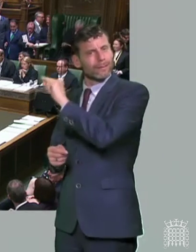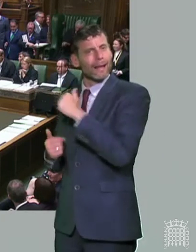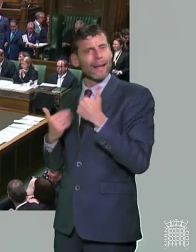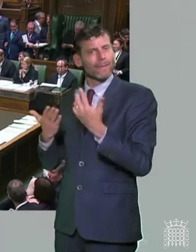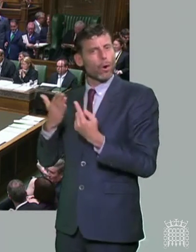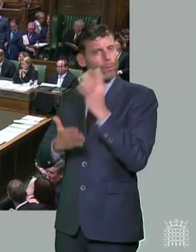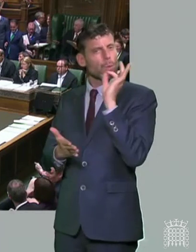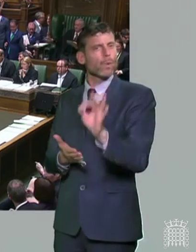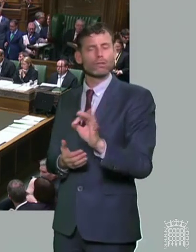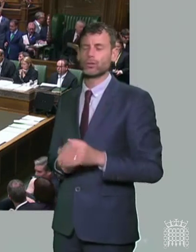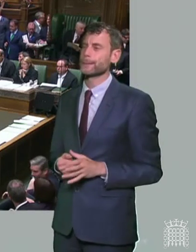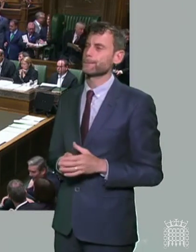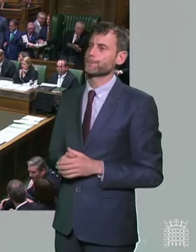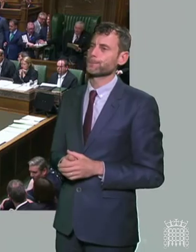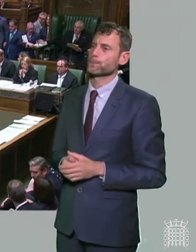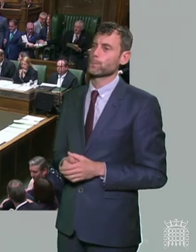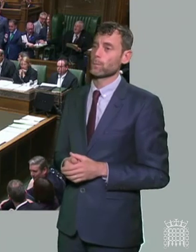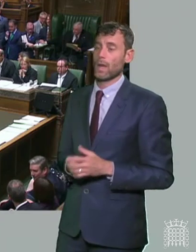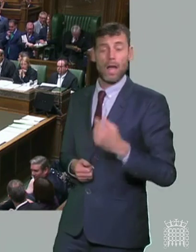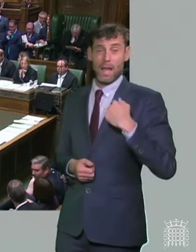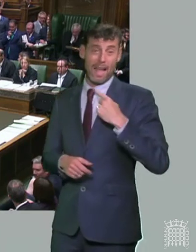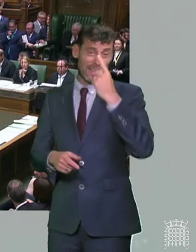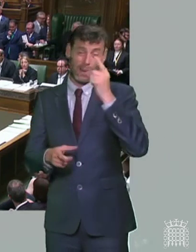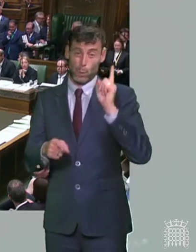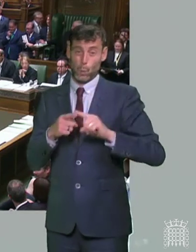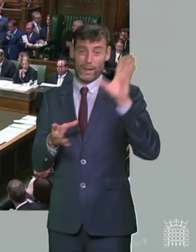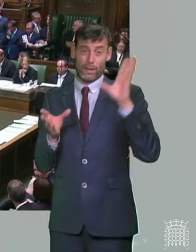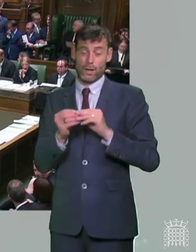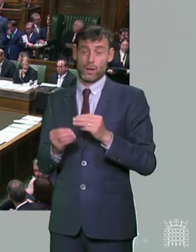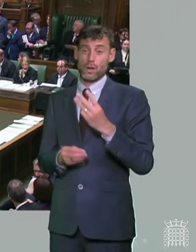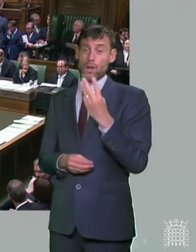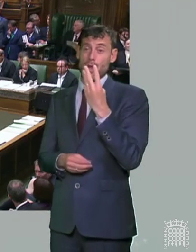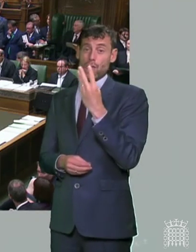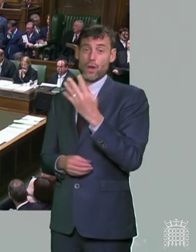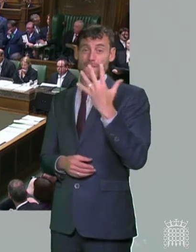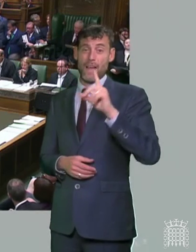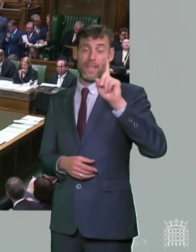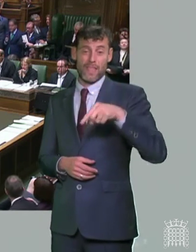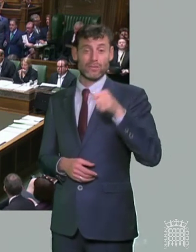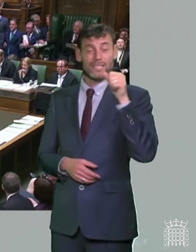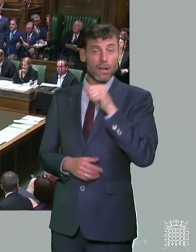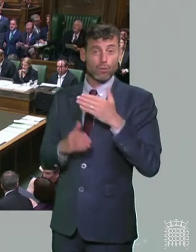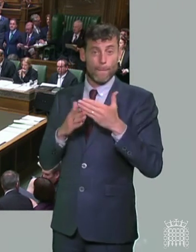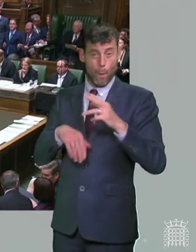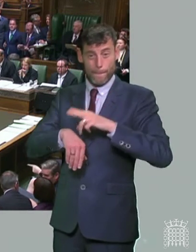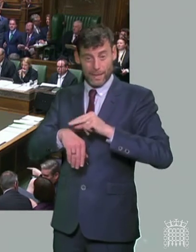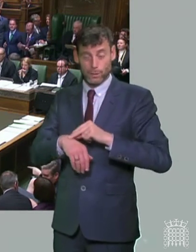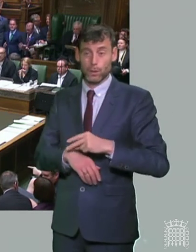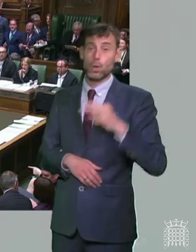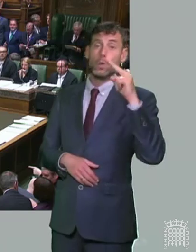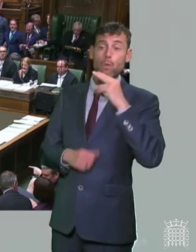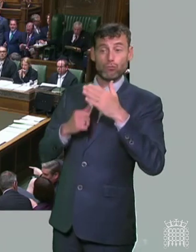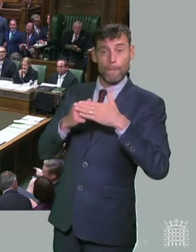I can tell my honourable Friend very briefly that it is 13,576 more police officers, with 200 more in Cheshire.